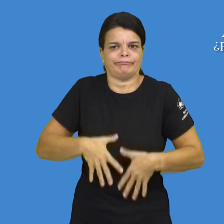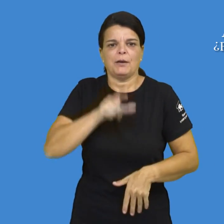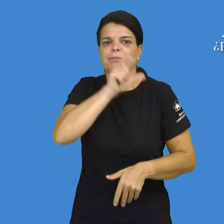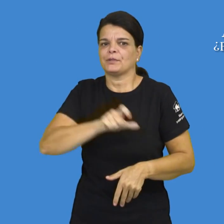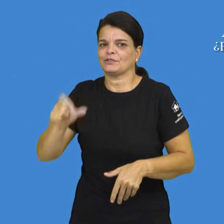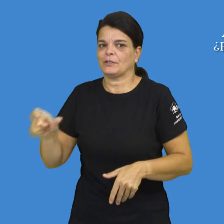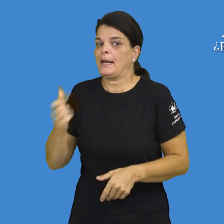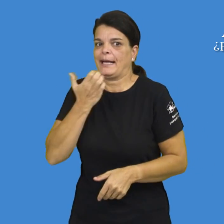persona